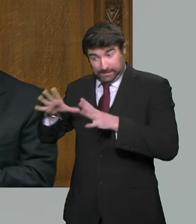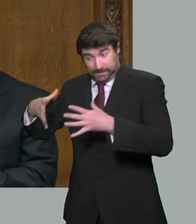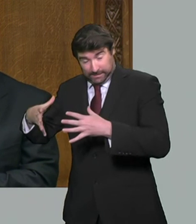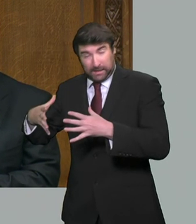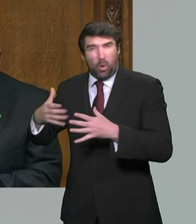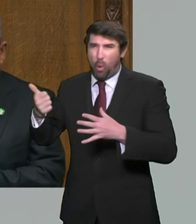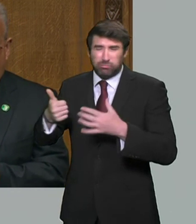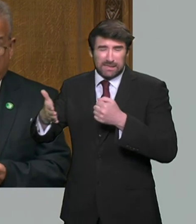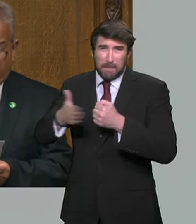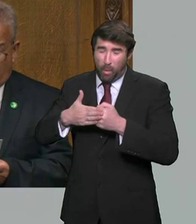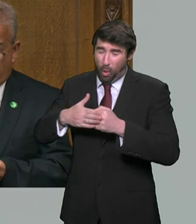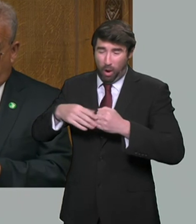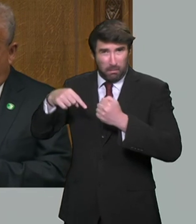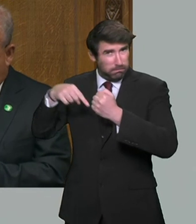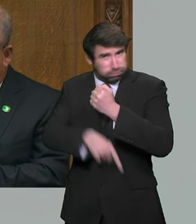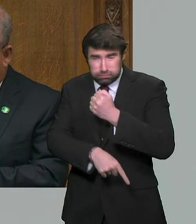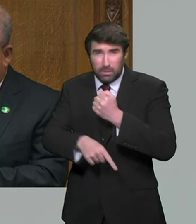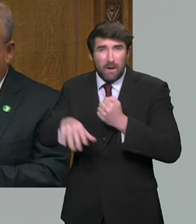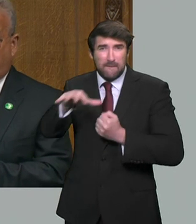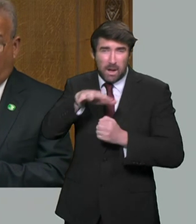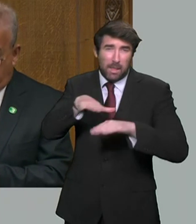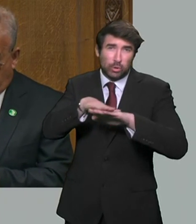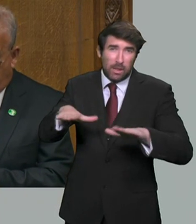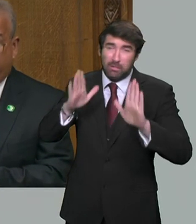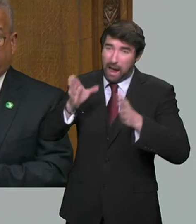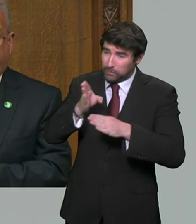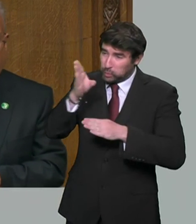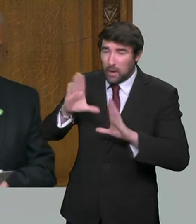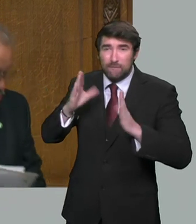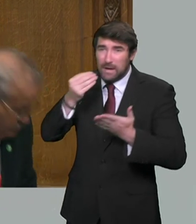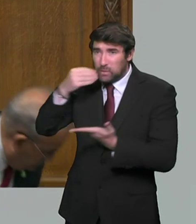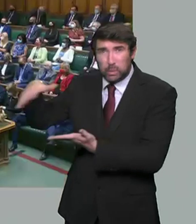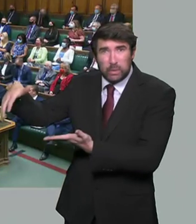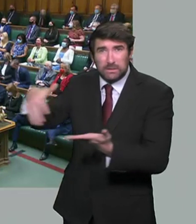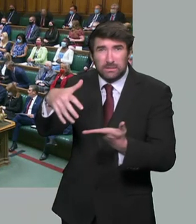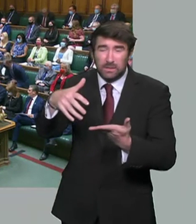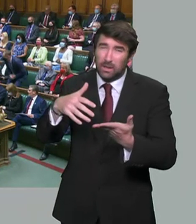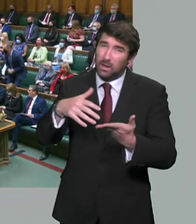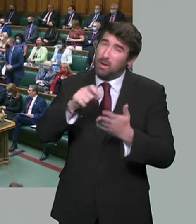Will the Prime Minister concede that the cut to universal credit is wrong, and will he change course?